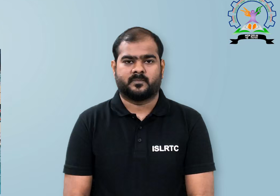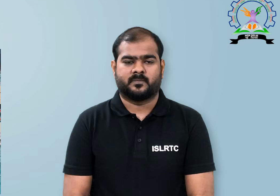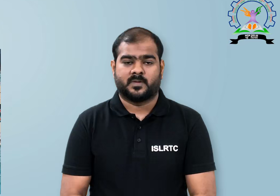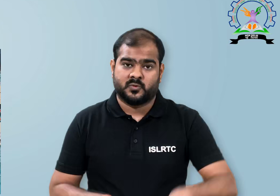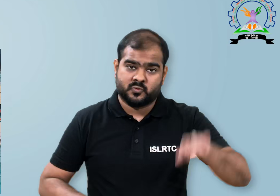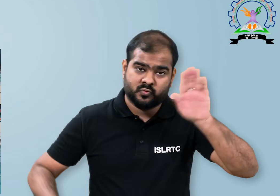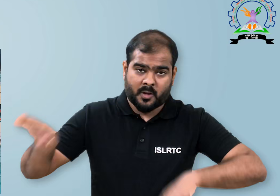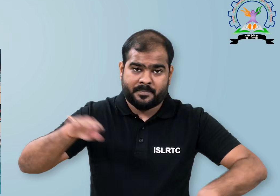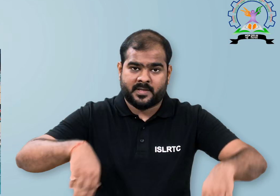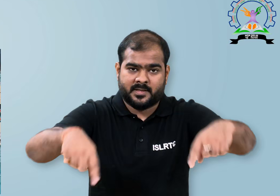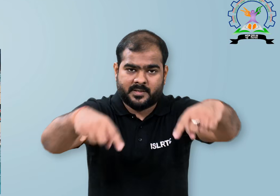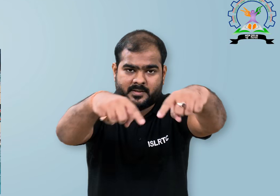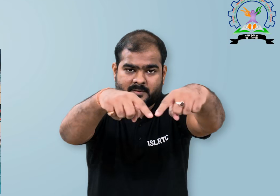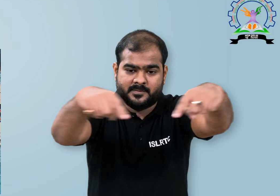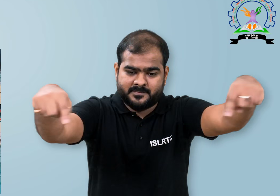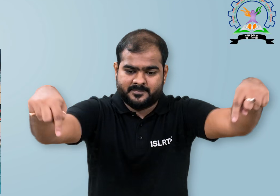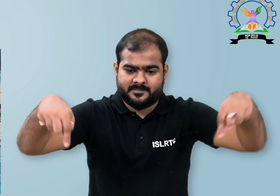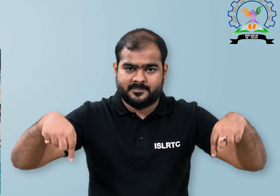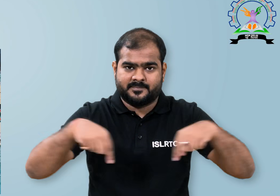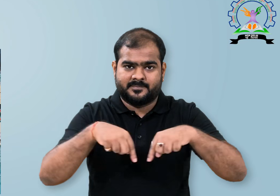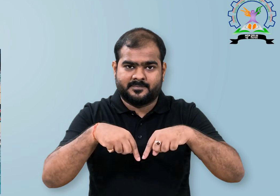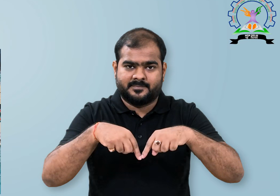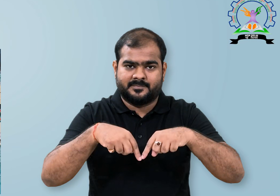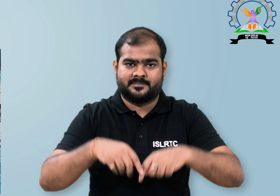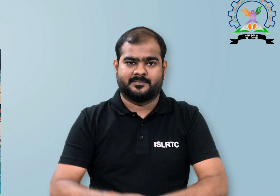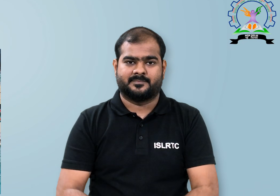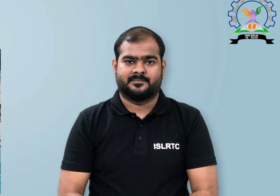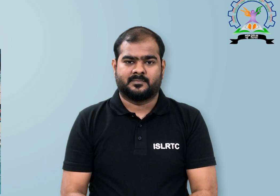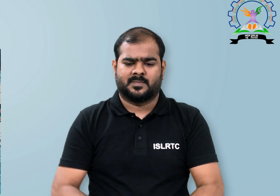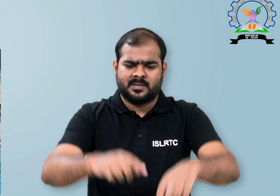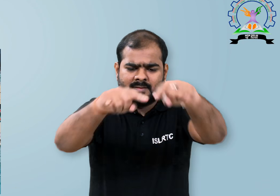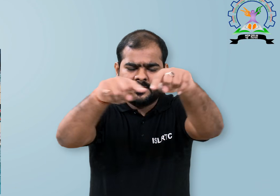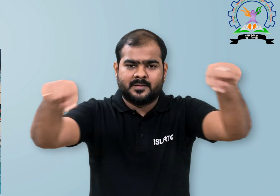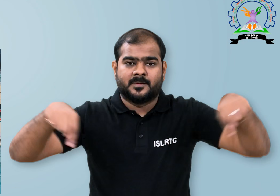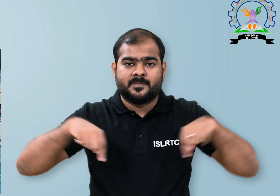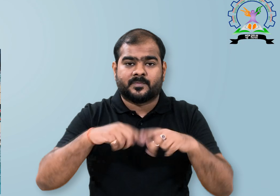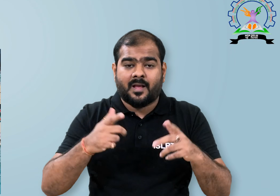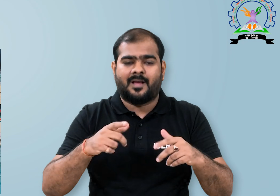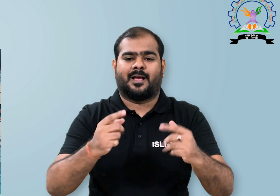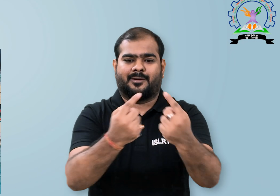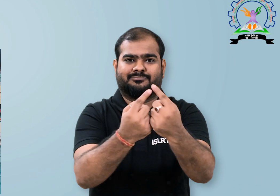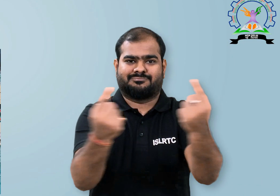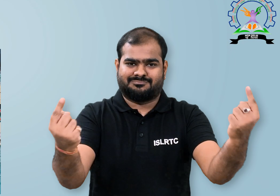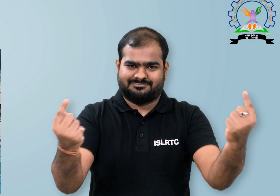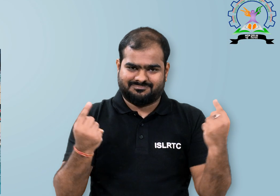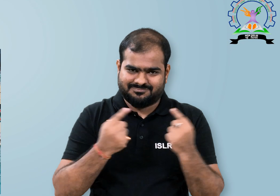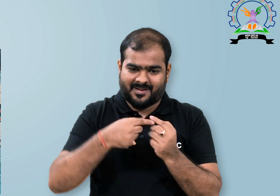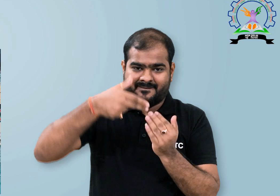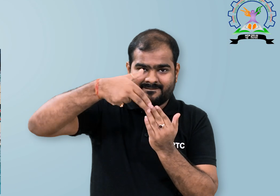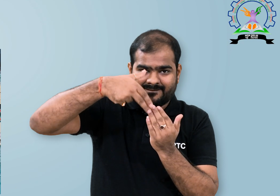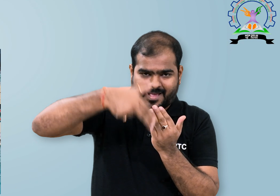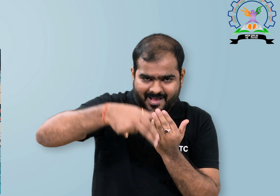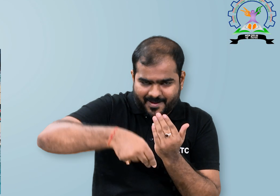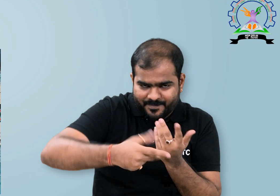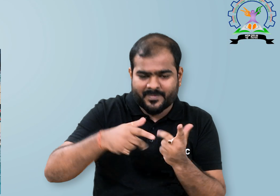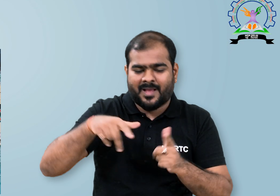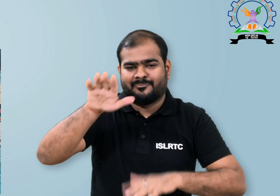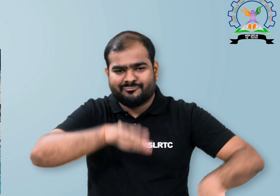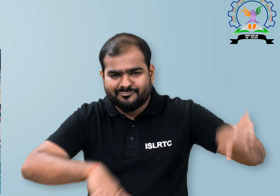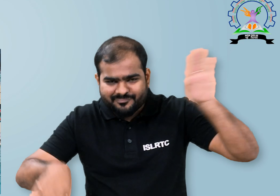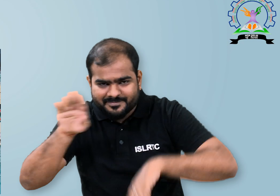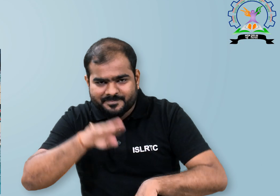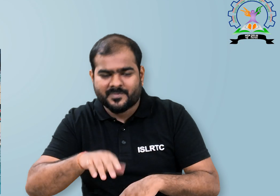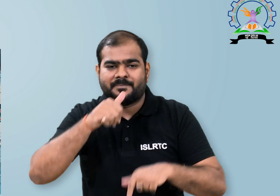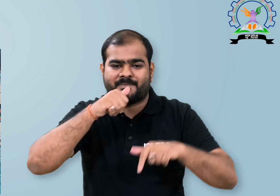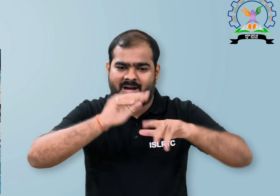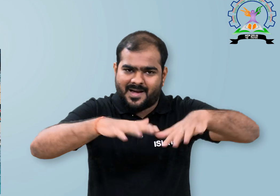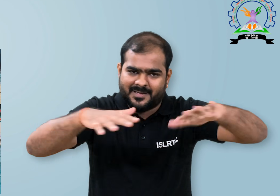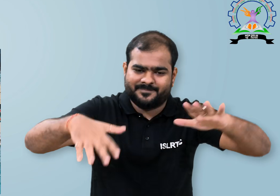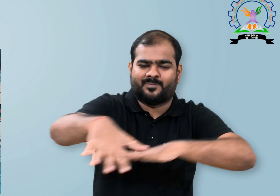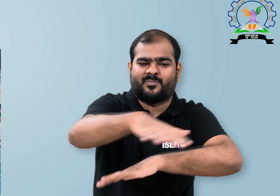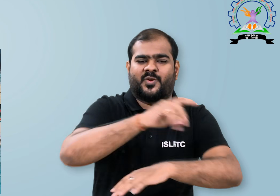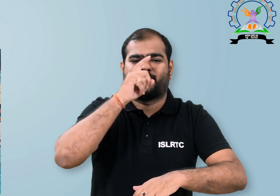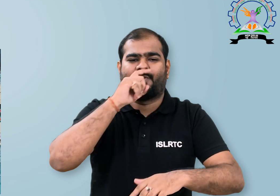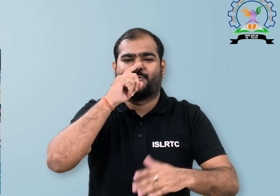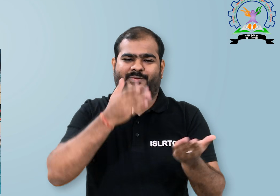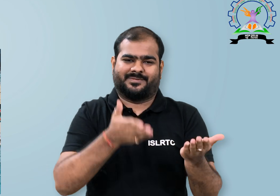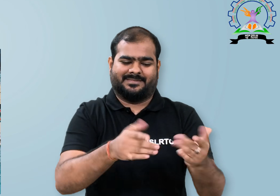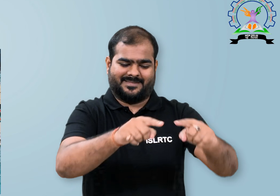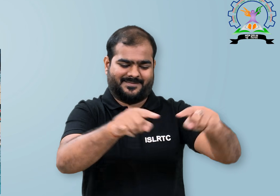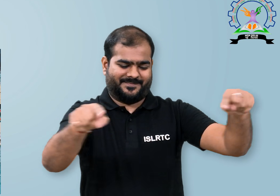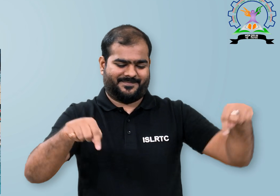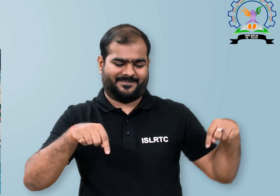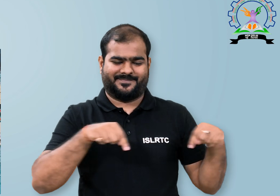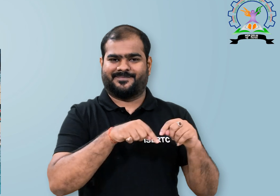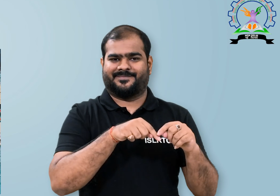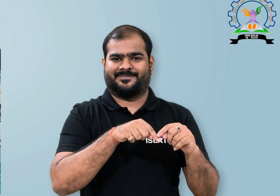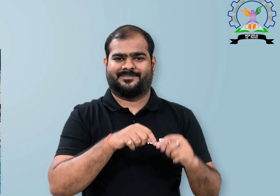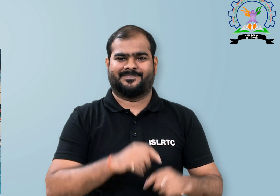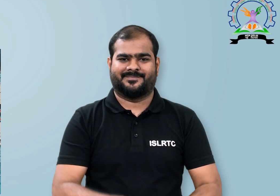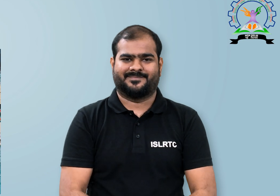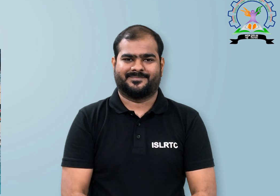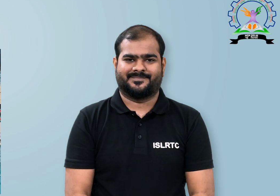Pool Pool: The body of water, typically rectangular, where swimming competitions and practice sessions are held.